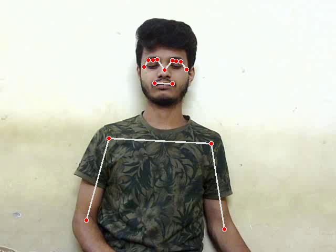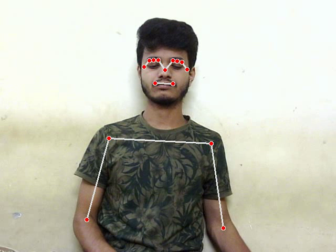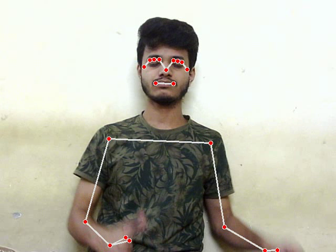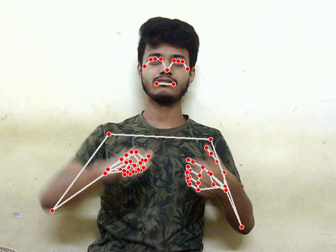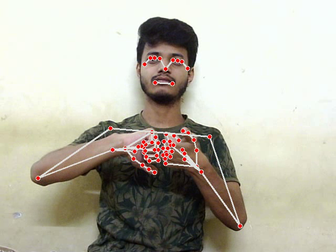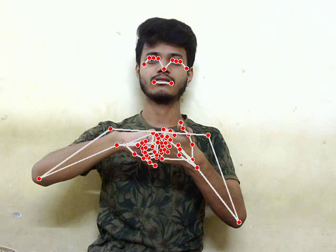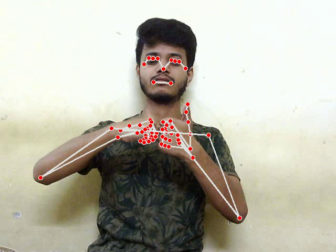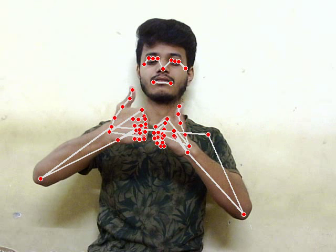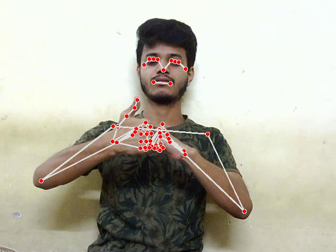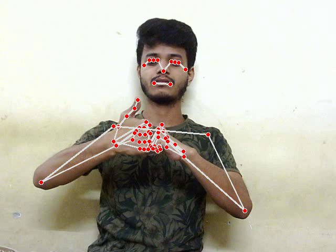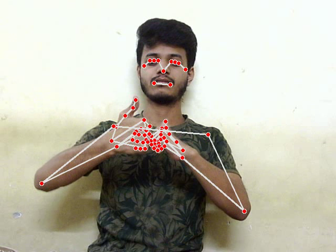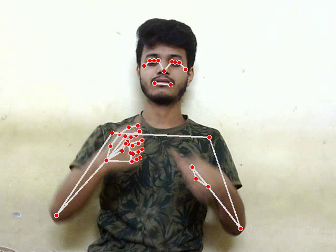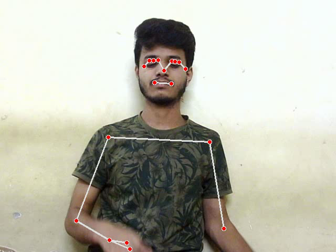how